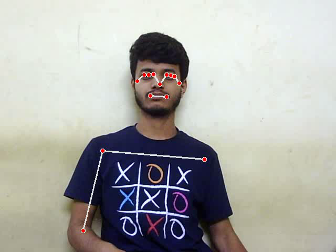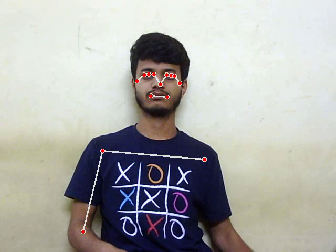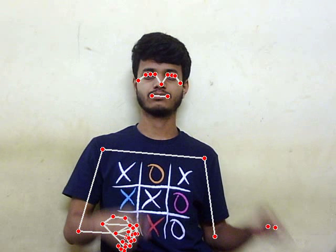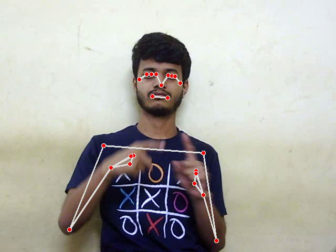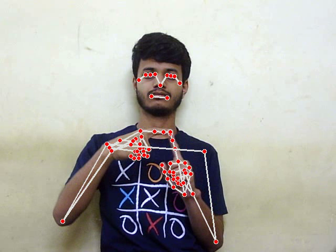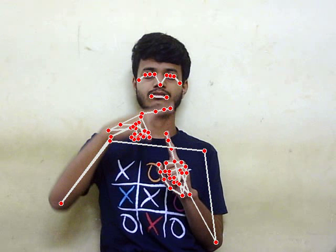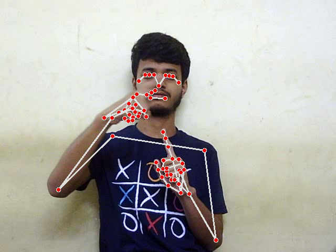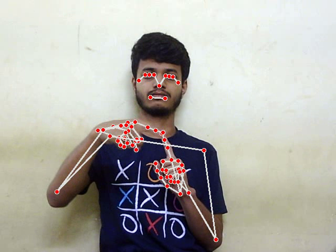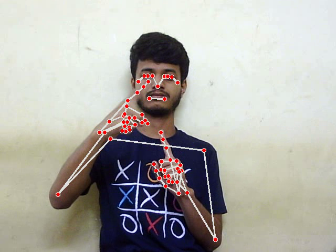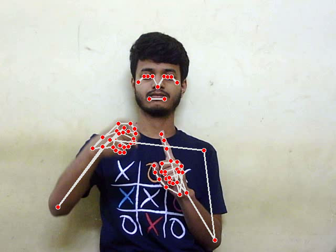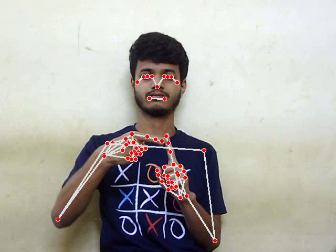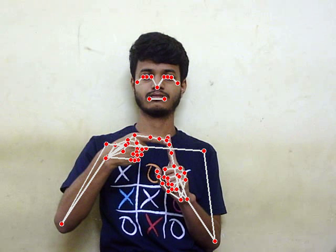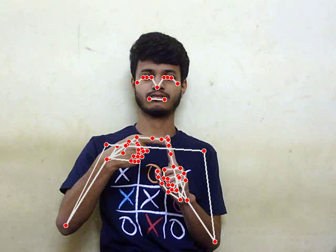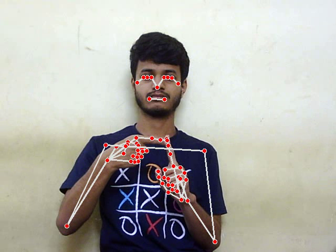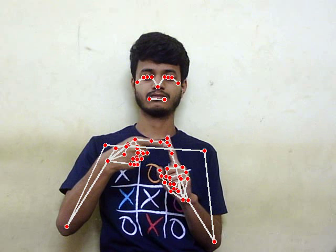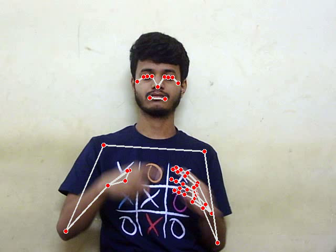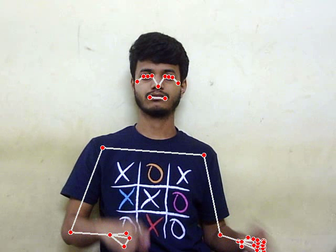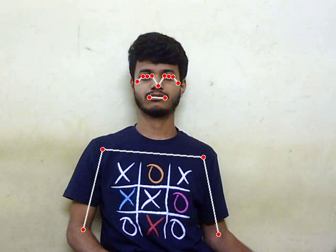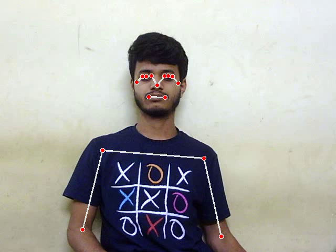when